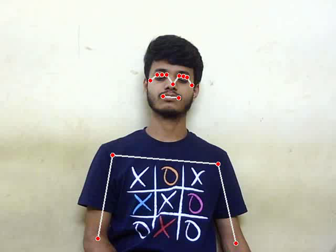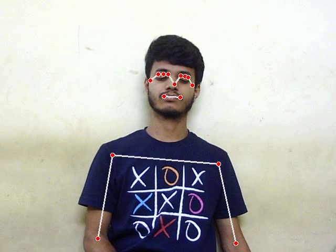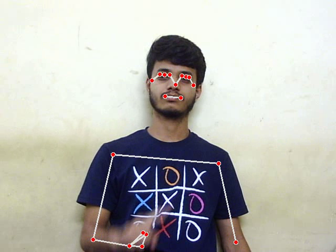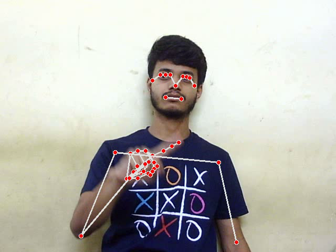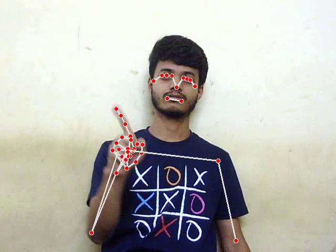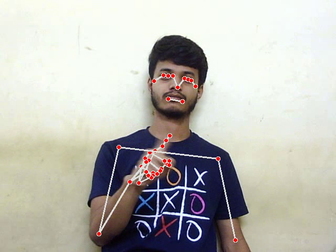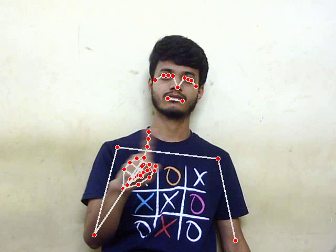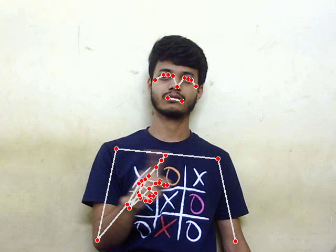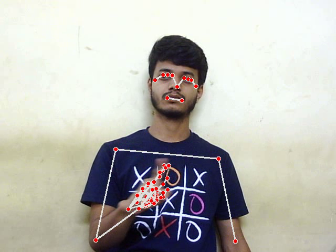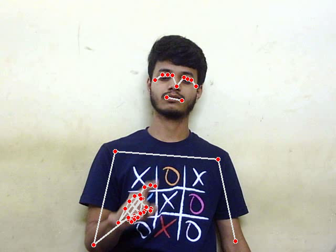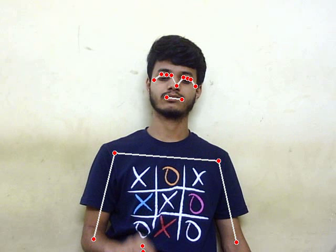where